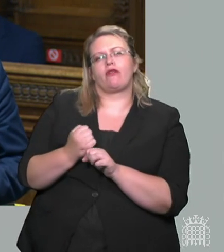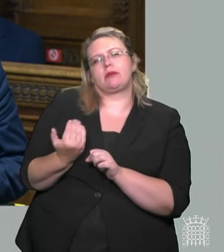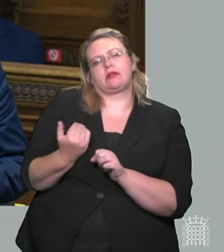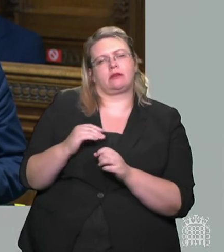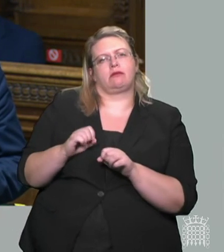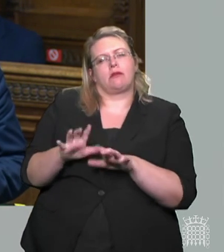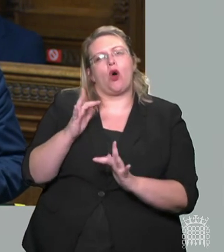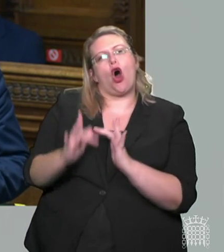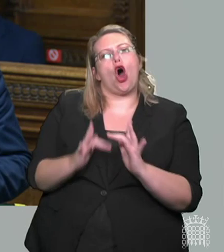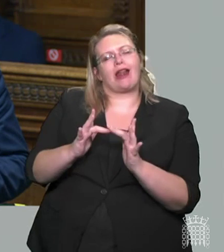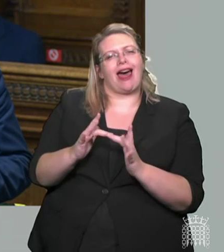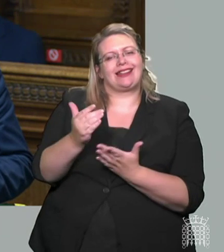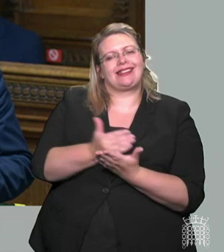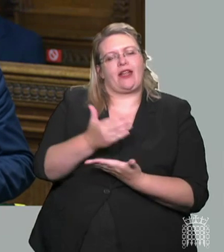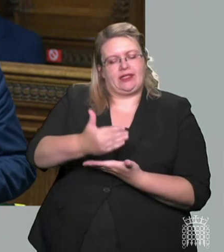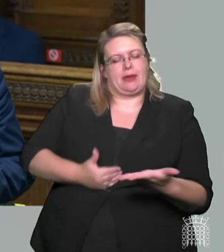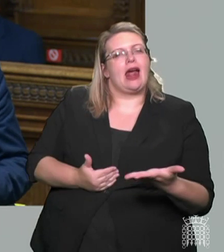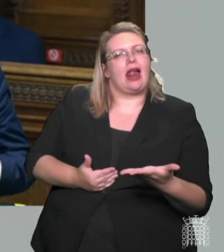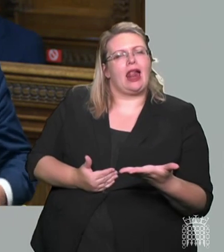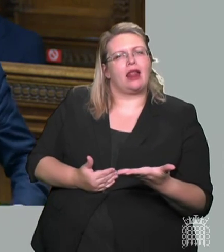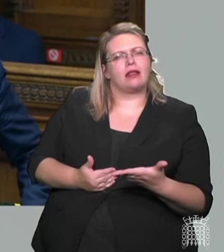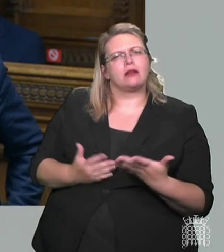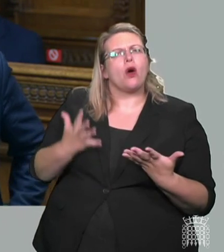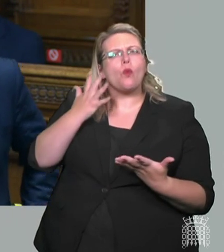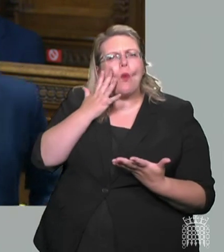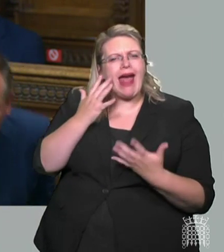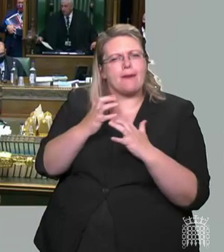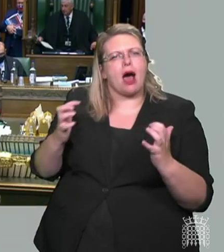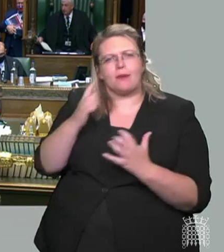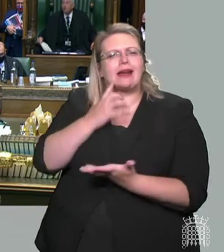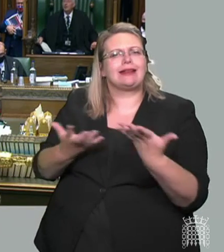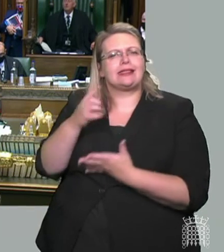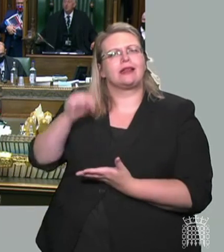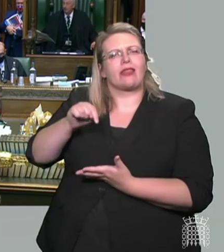Can the Prime Minister say when Parliament will be given the opportunity to start the scrutiny of that draft Bill?